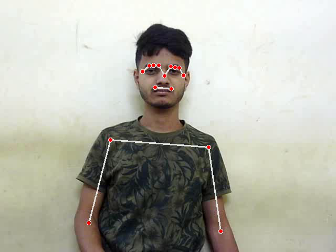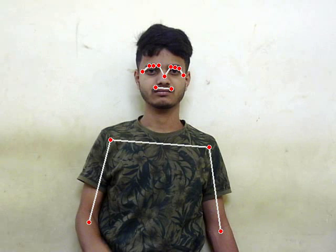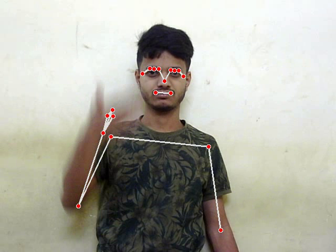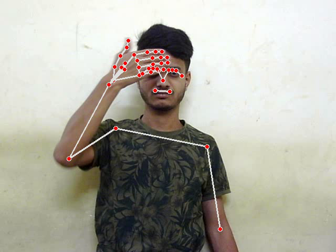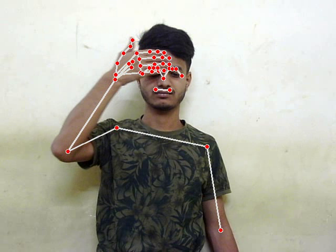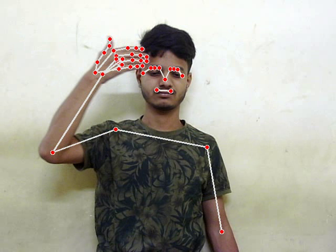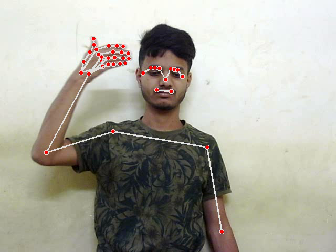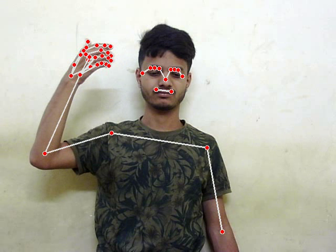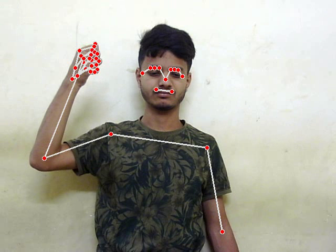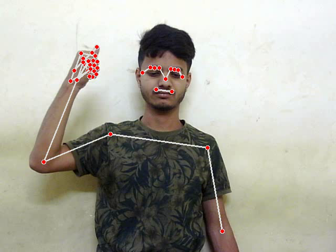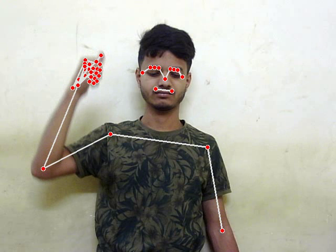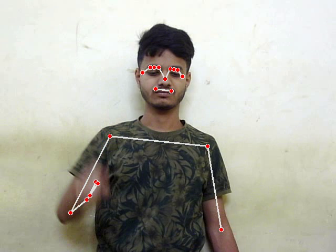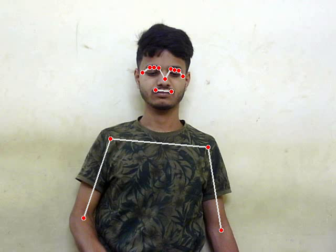forget